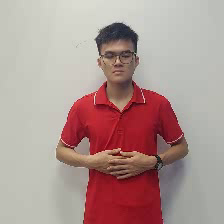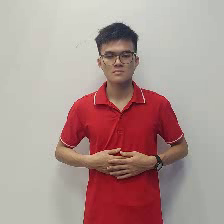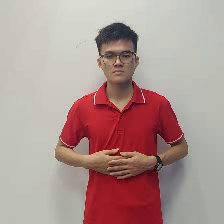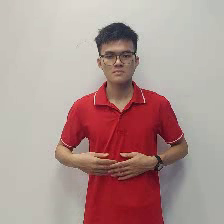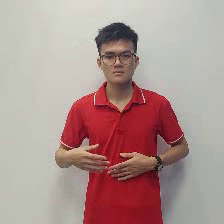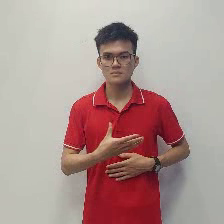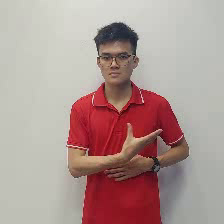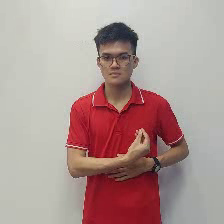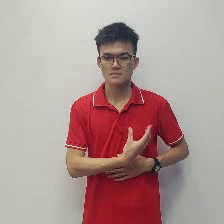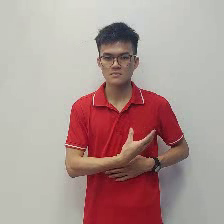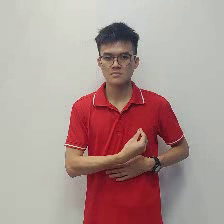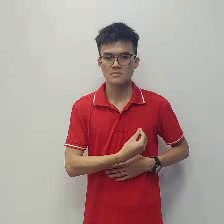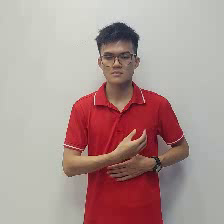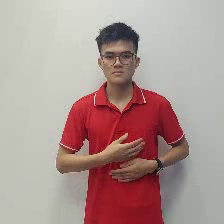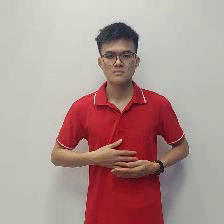Xúc động